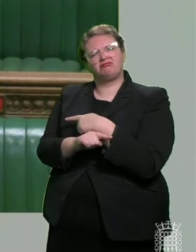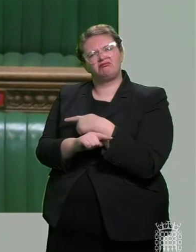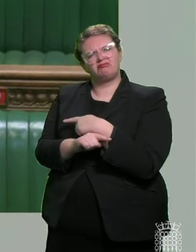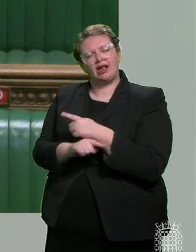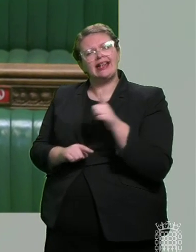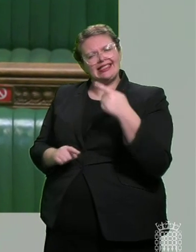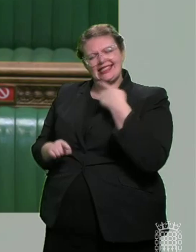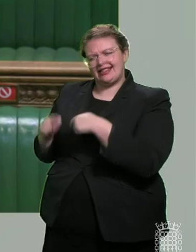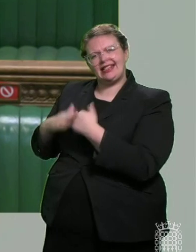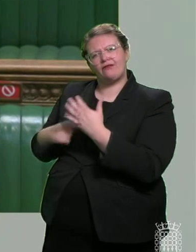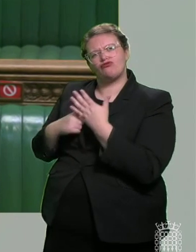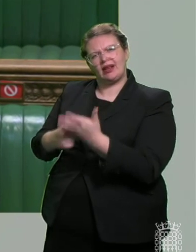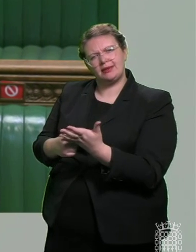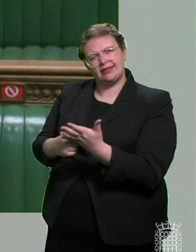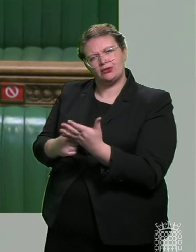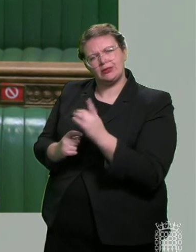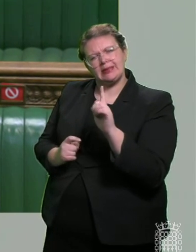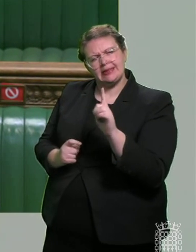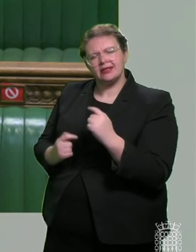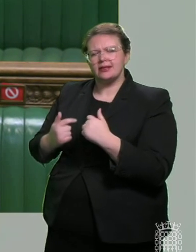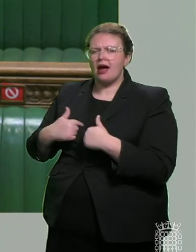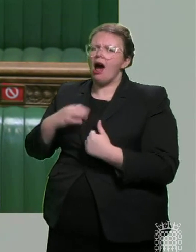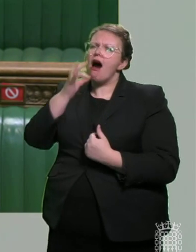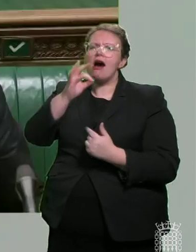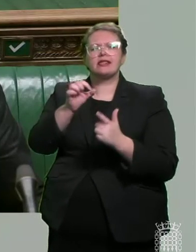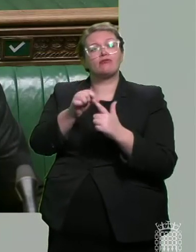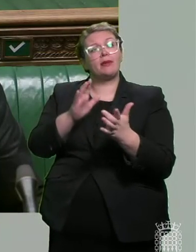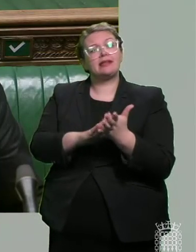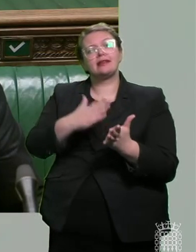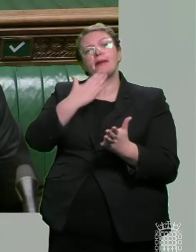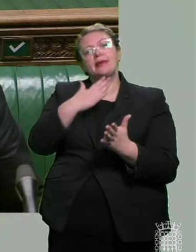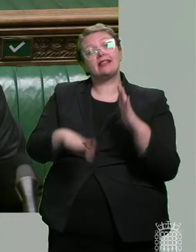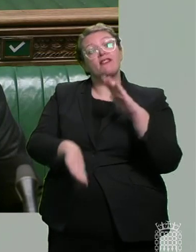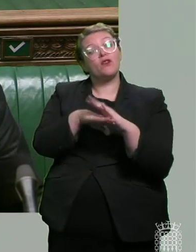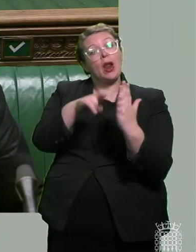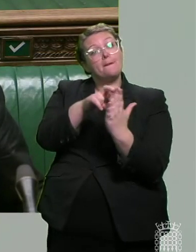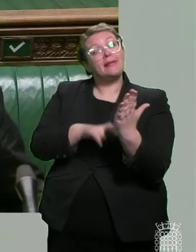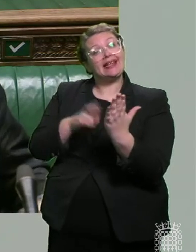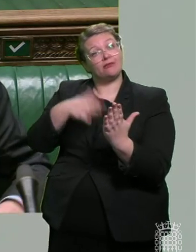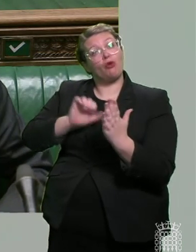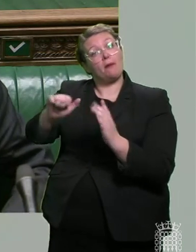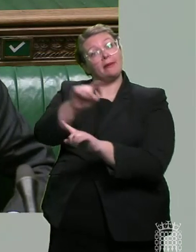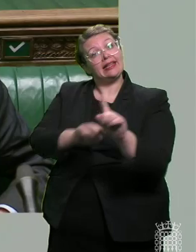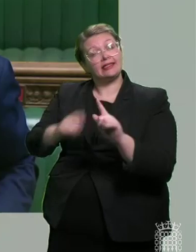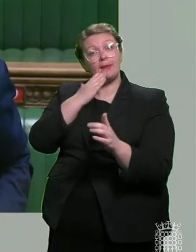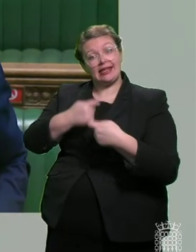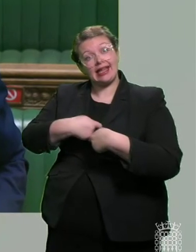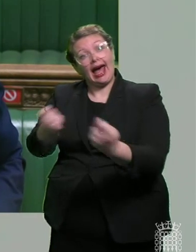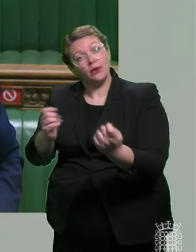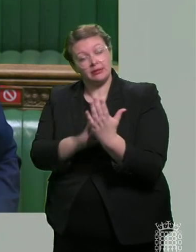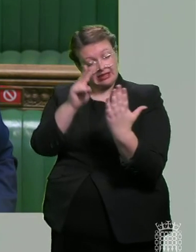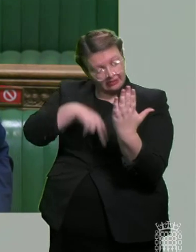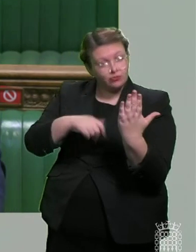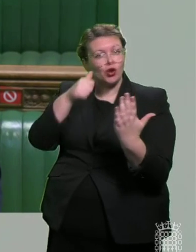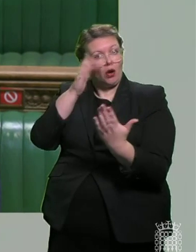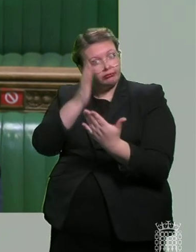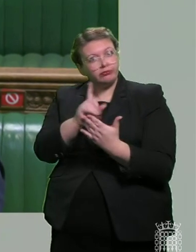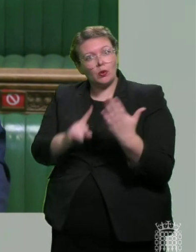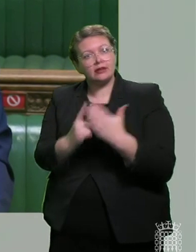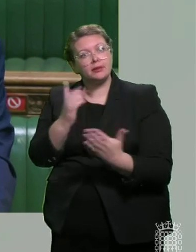I ask the Prime Minister to publish the full SAGE minutes so we can see what was said in full; or, if there is some other advice, perhaps he can publish that.